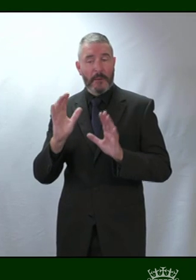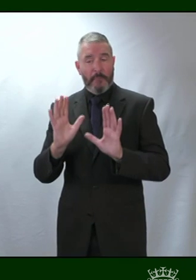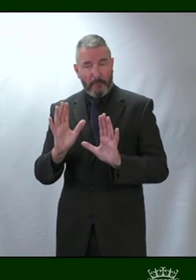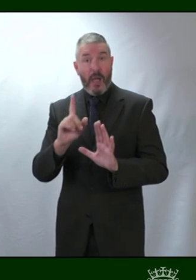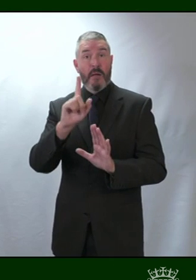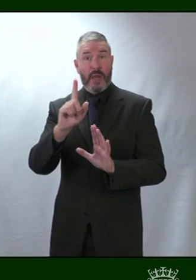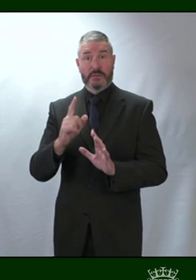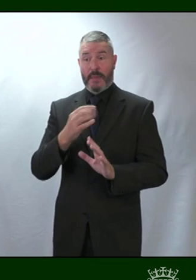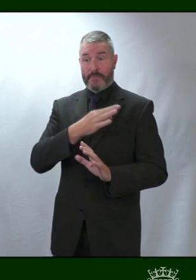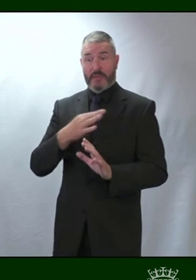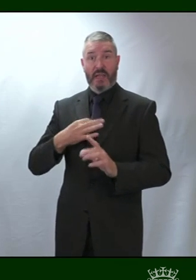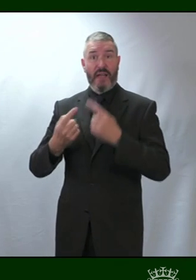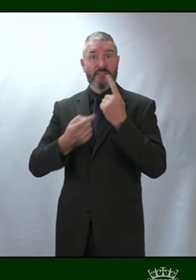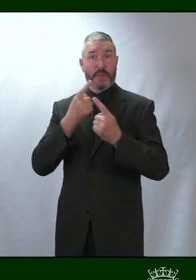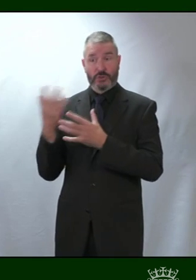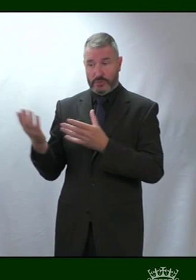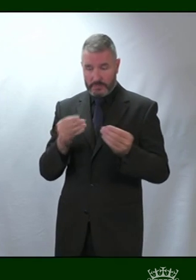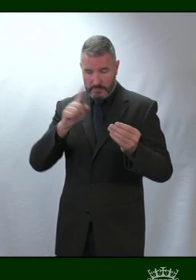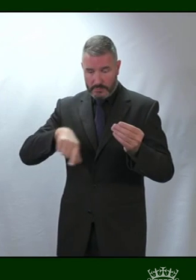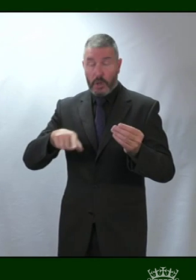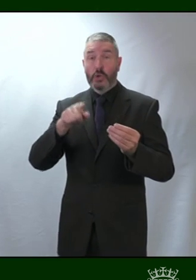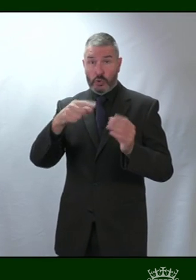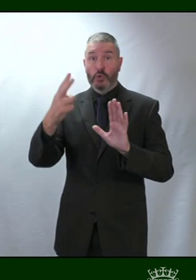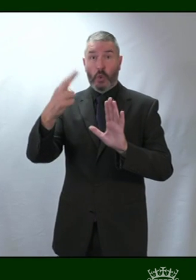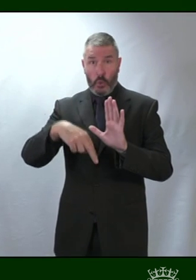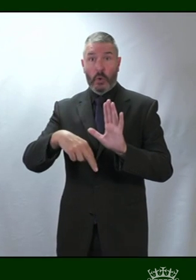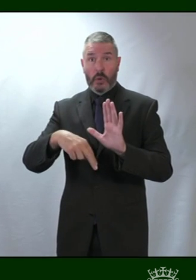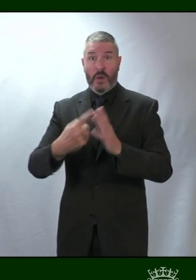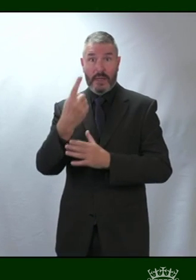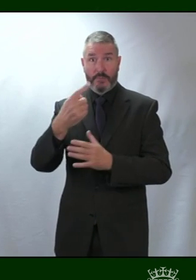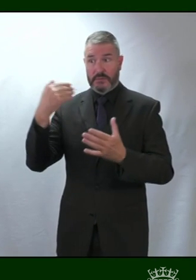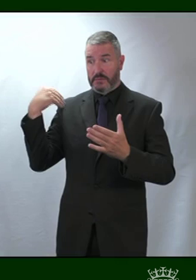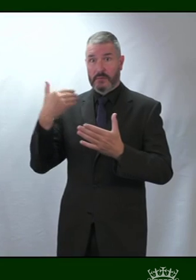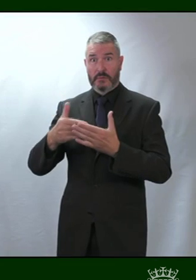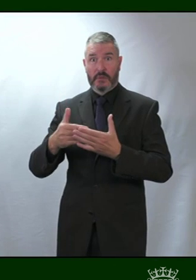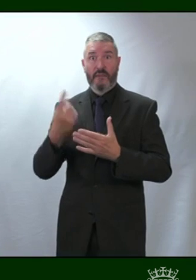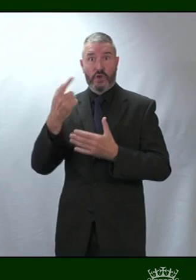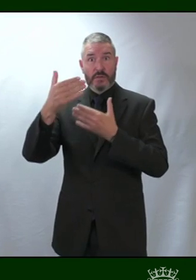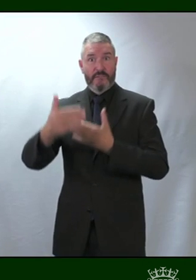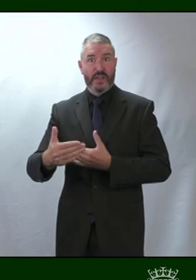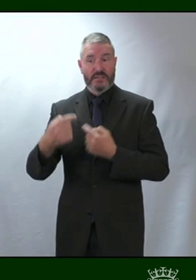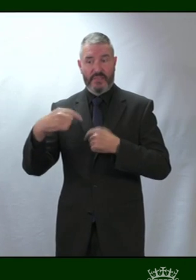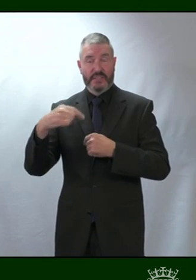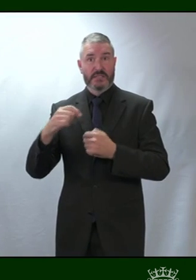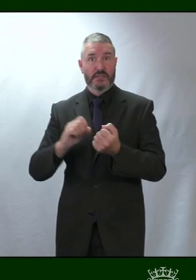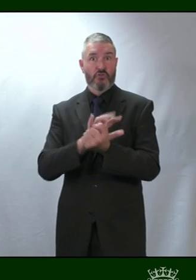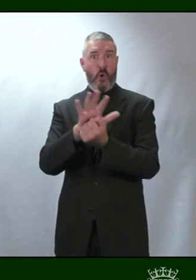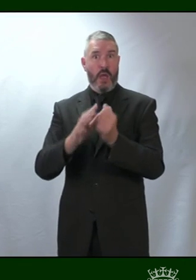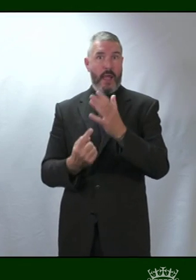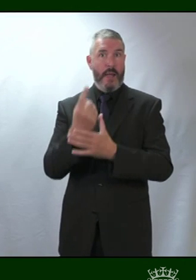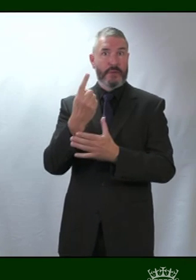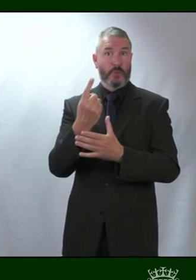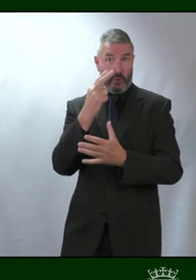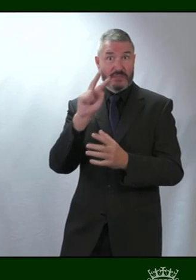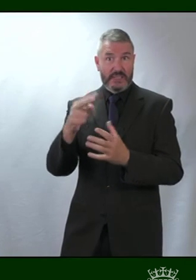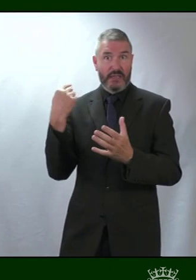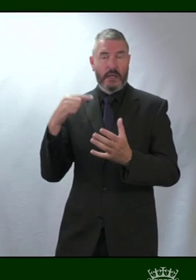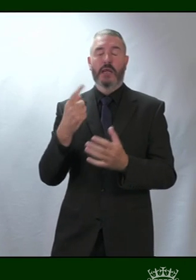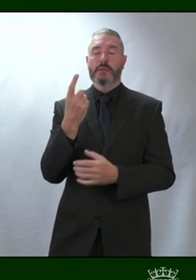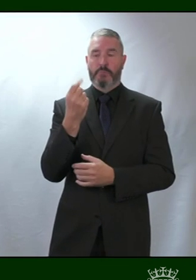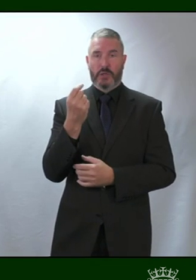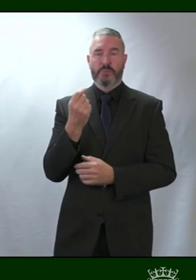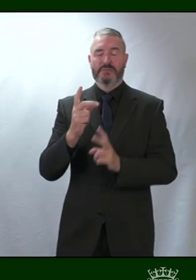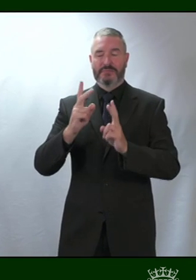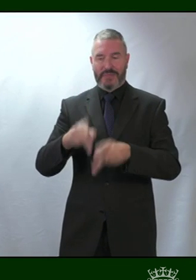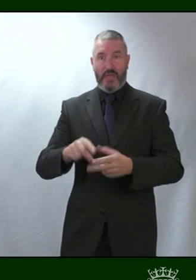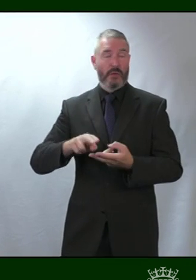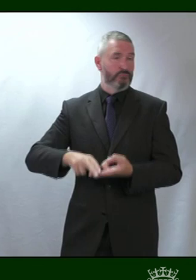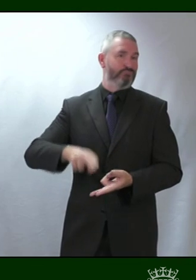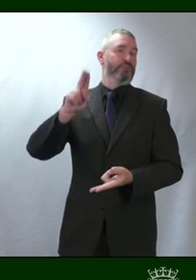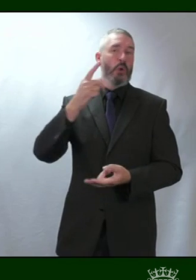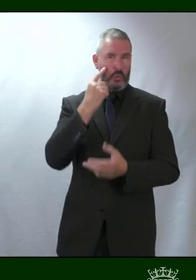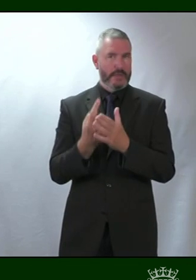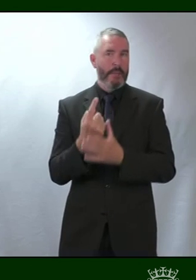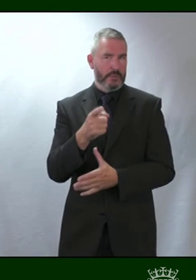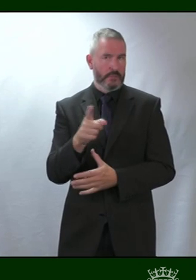All I can say is that everybody should look at what has already happened in the first phases of this pandemic and be in no doubt that it is possible that such a thing could happen again.